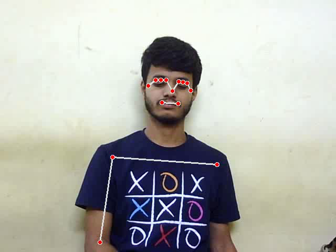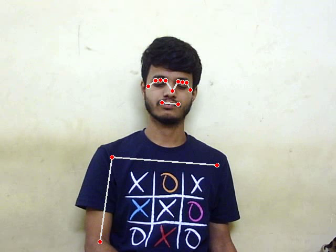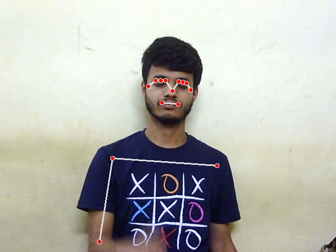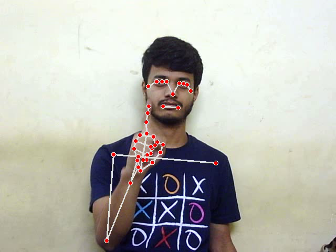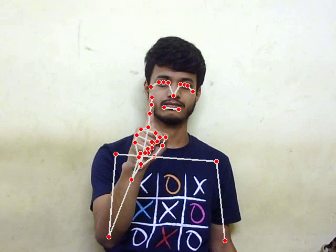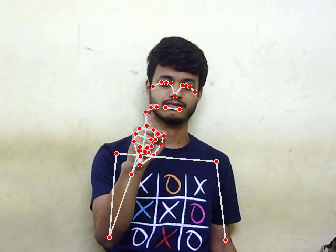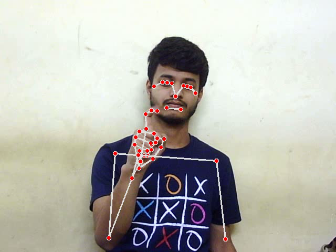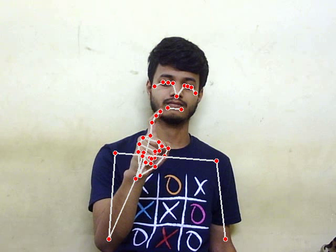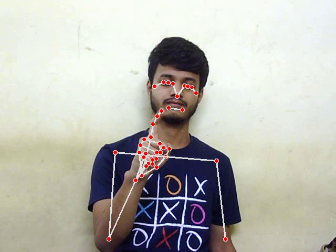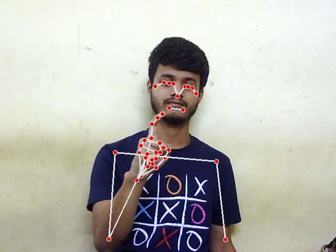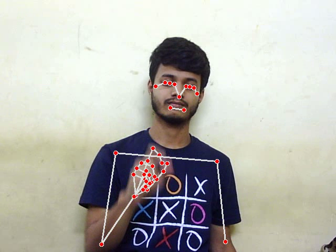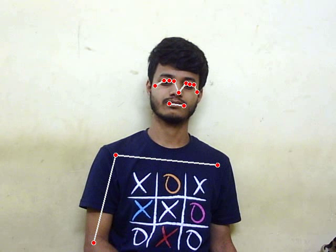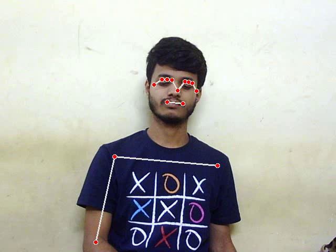question